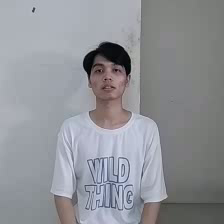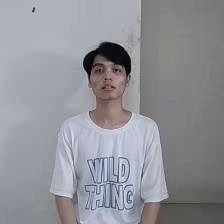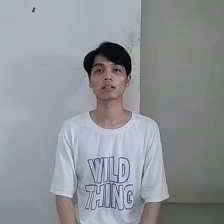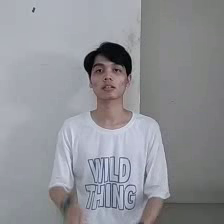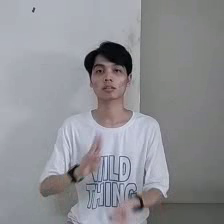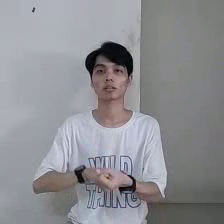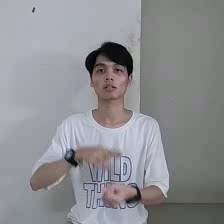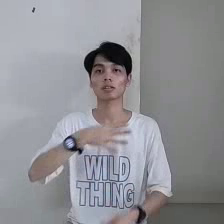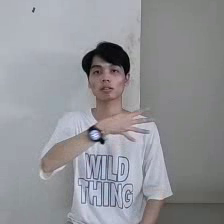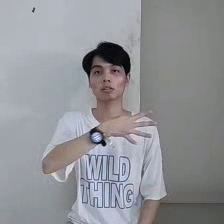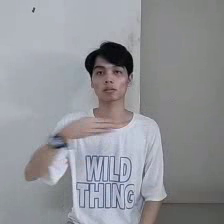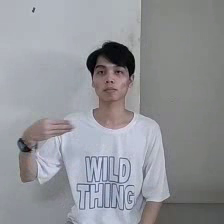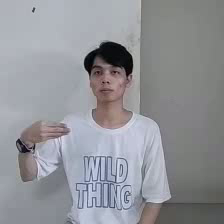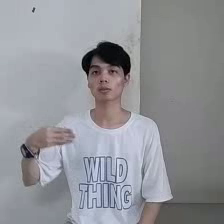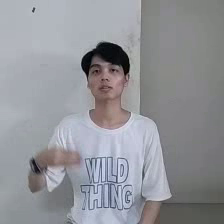Lây bệnh